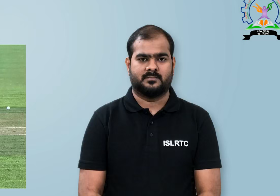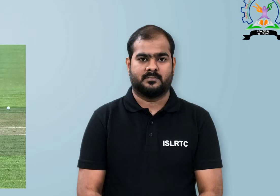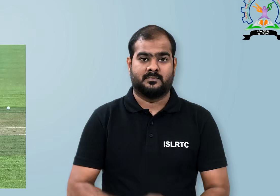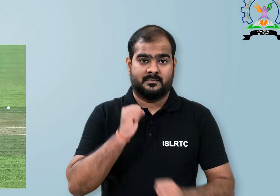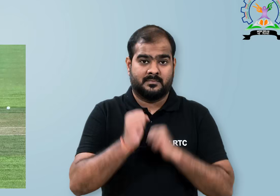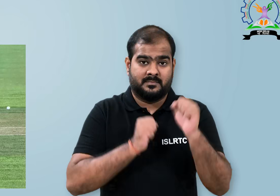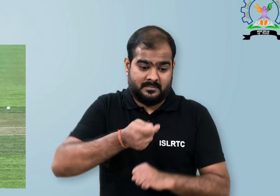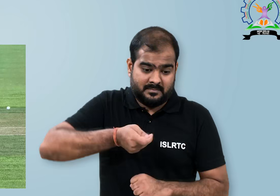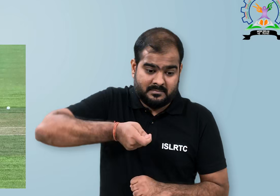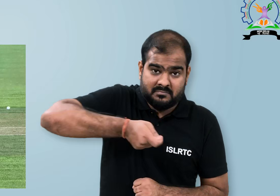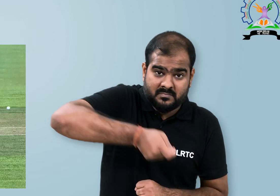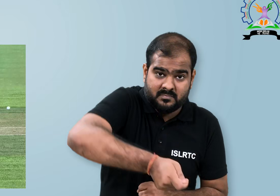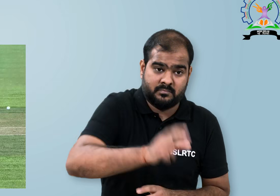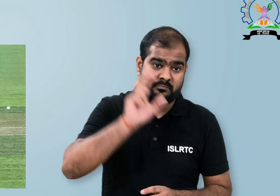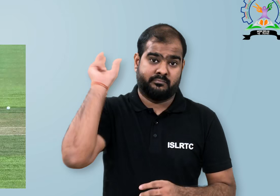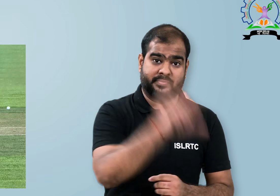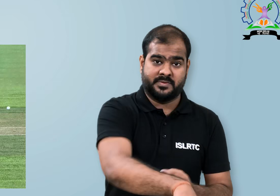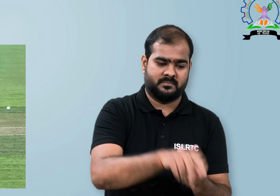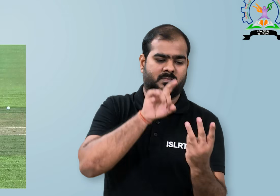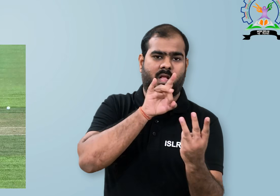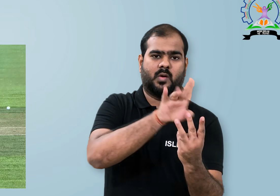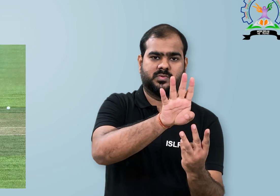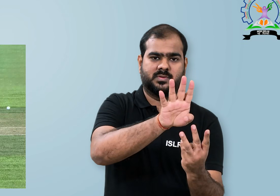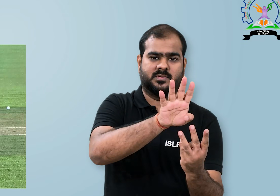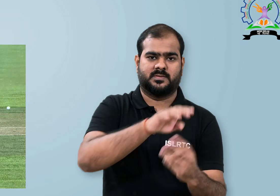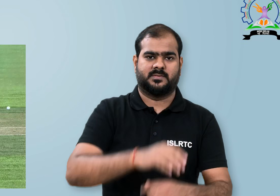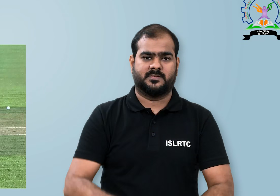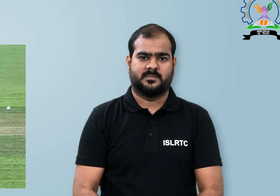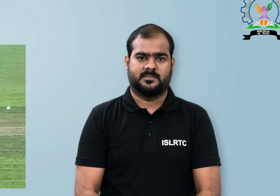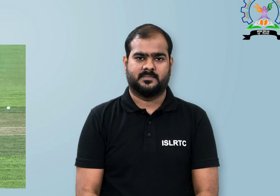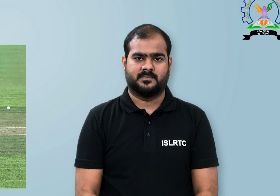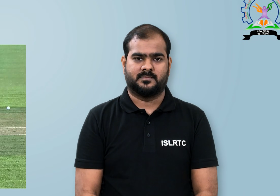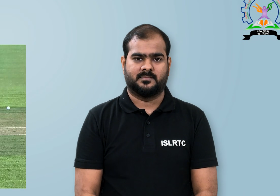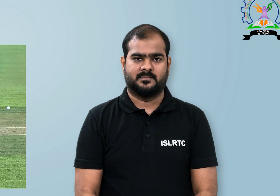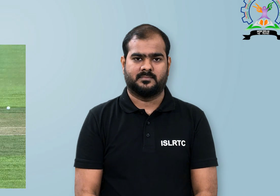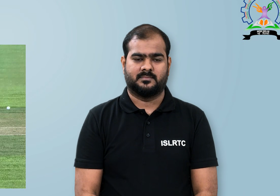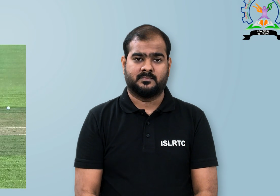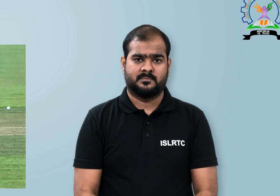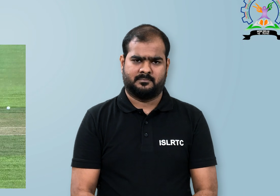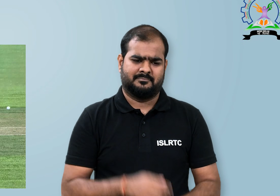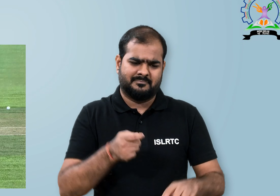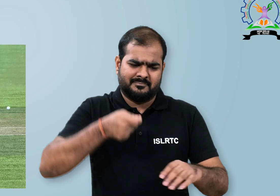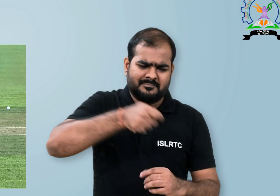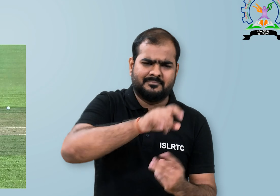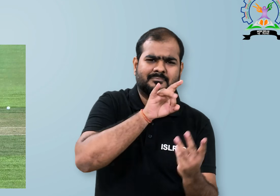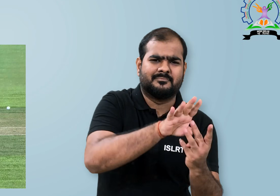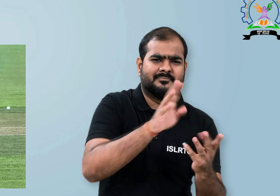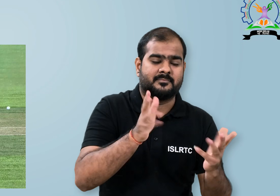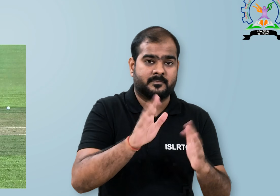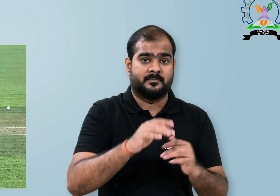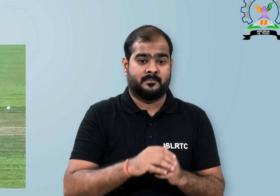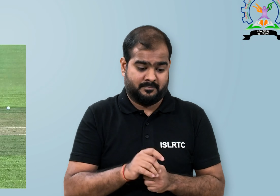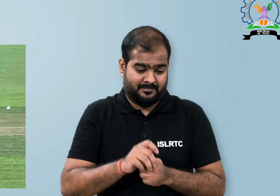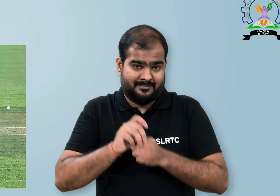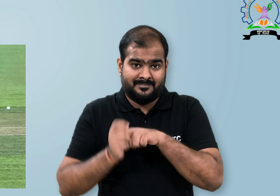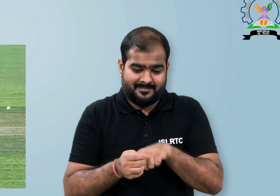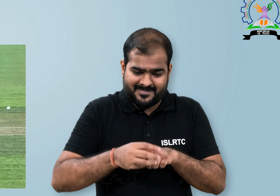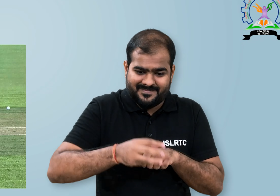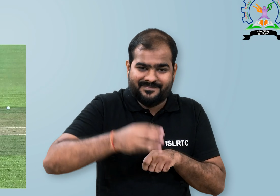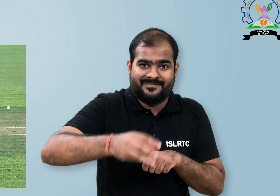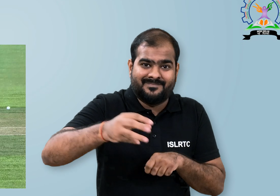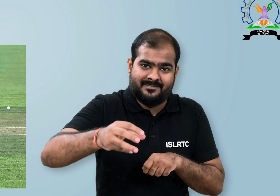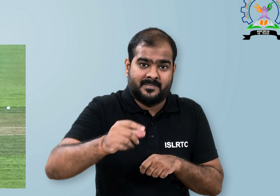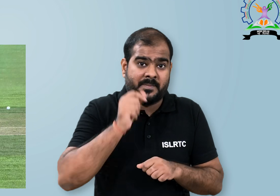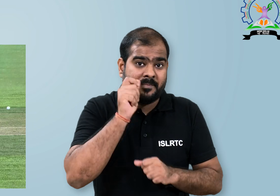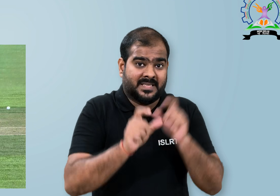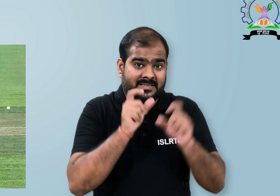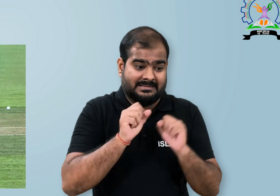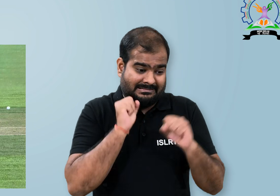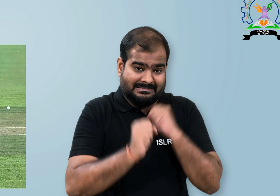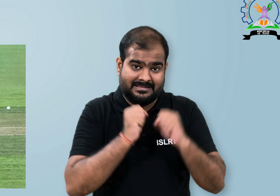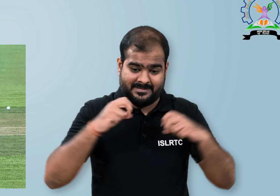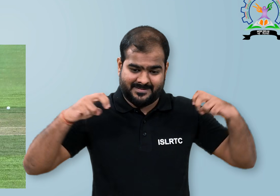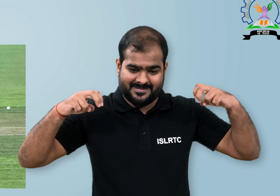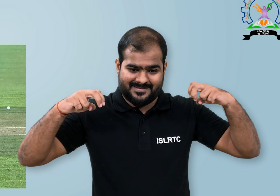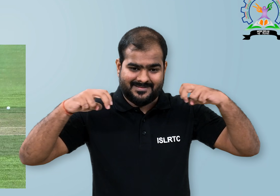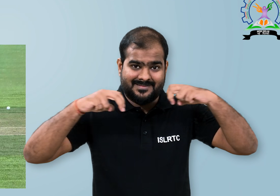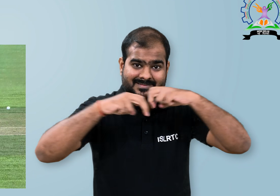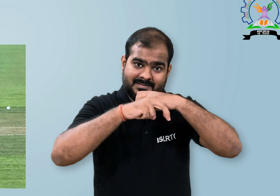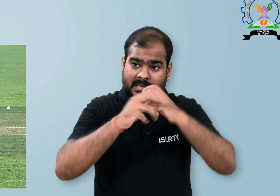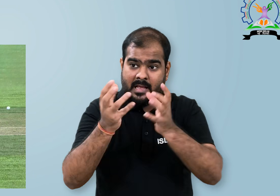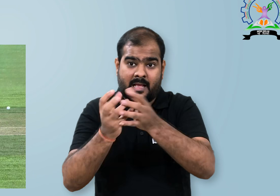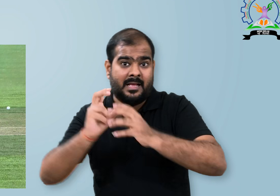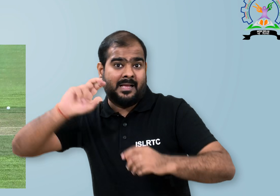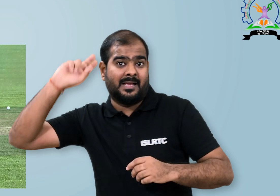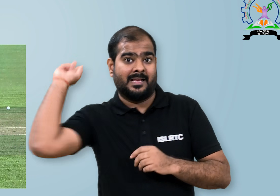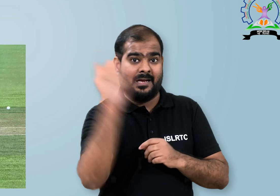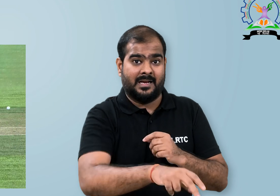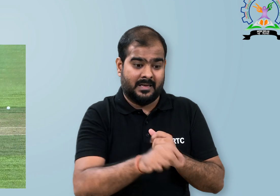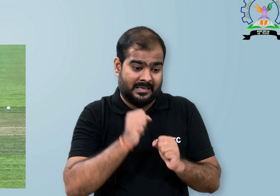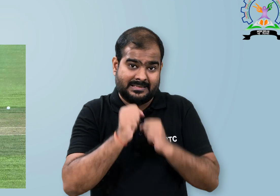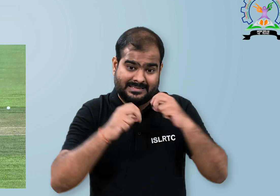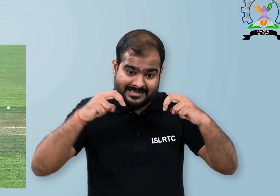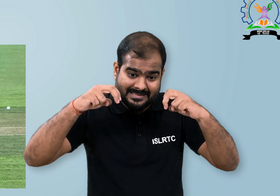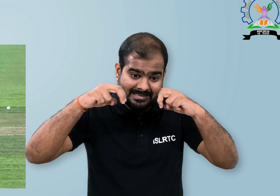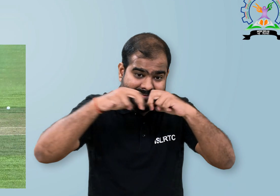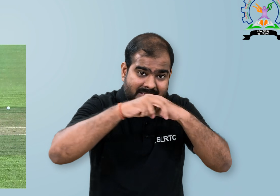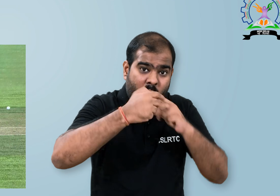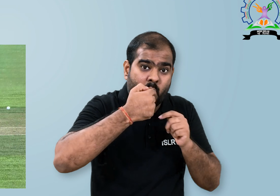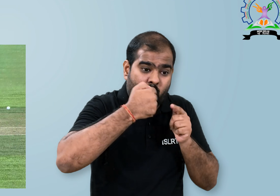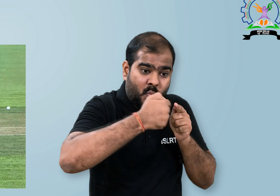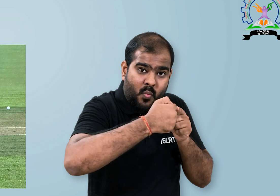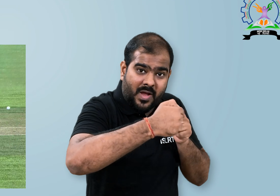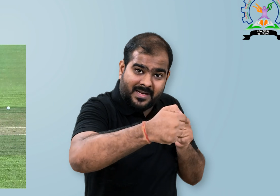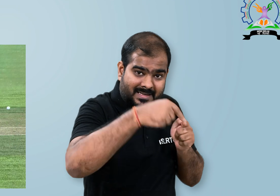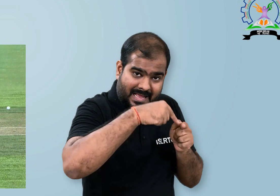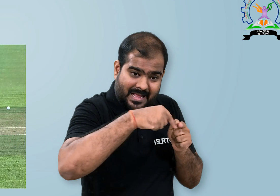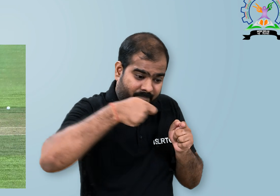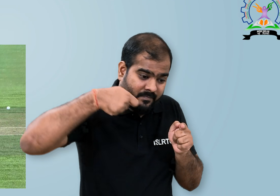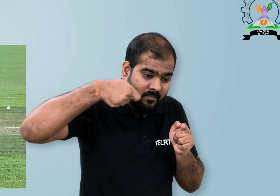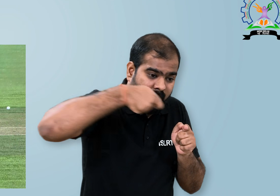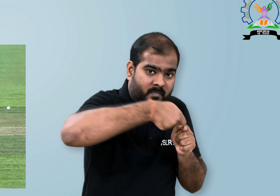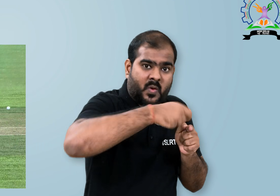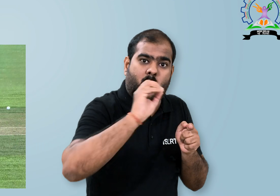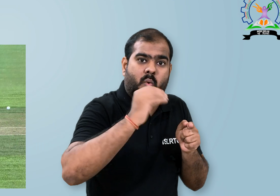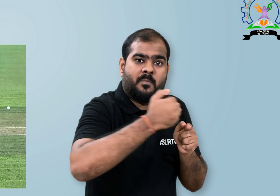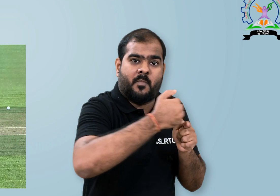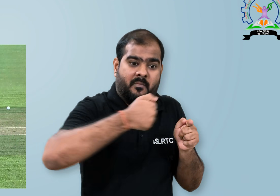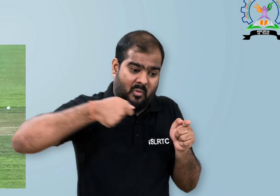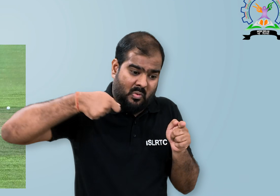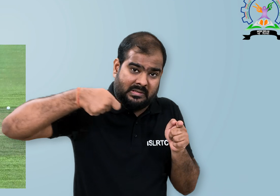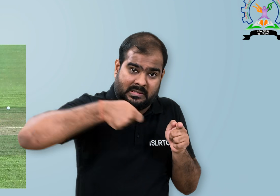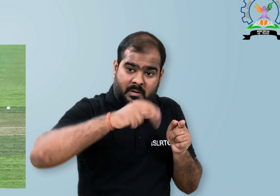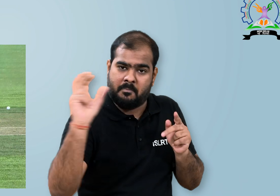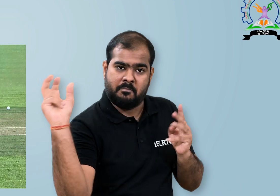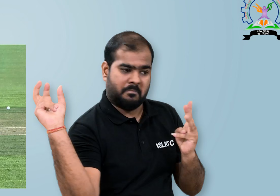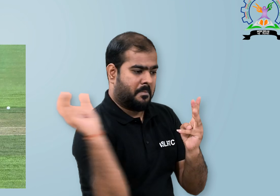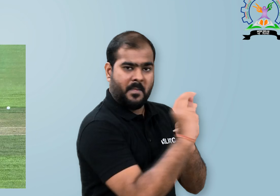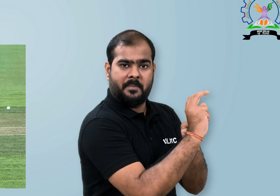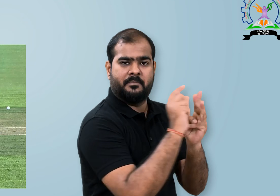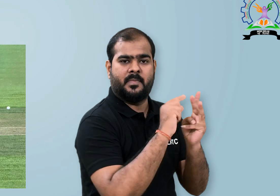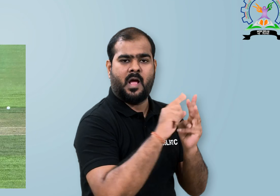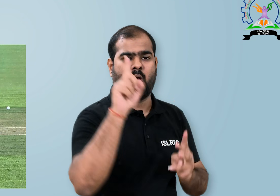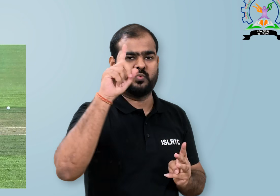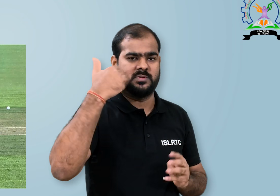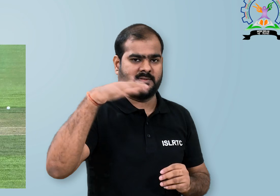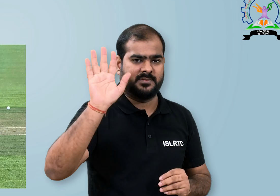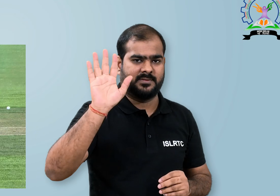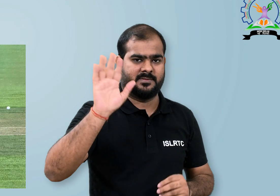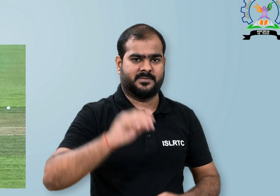Run Out Dismissing a batsman by breaking the stumps while the batsman is not in their crease attempting a run.